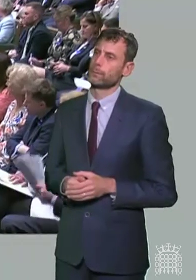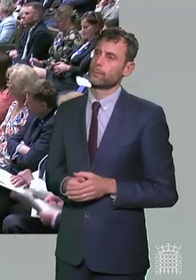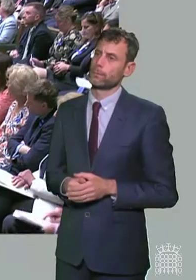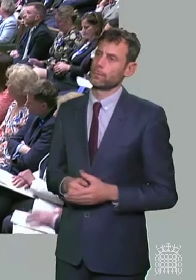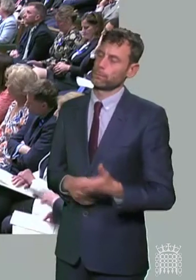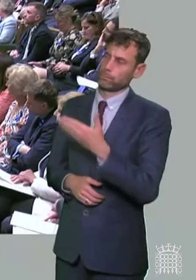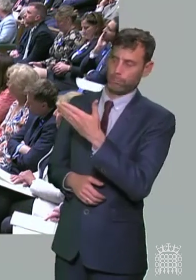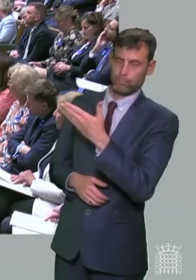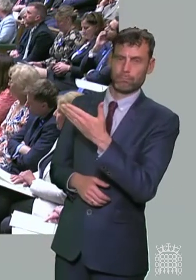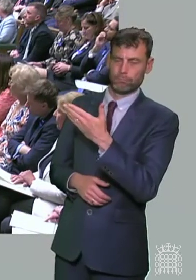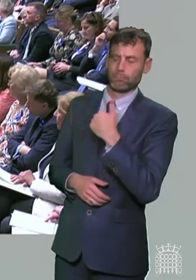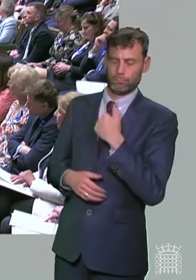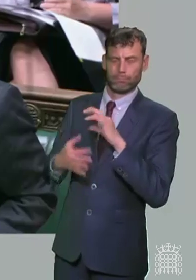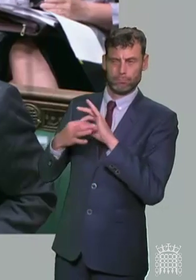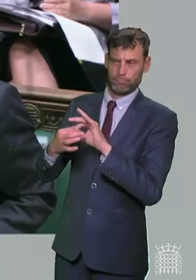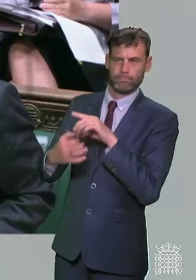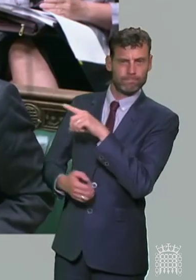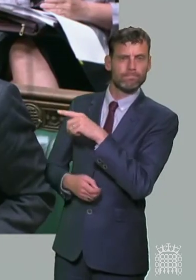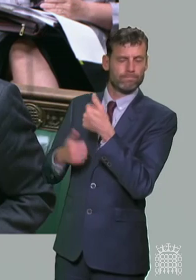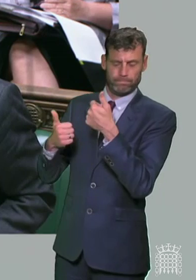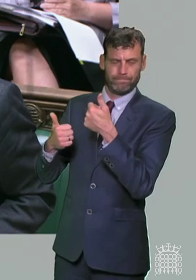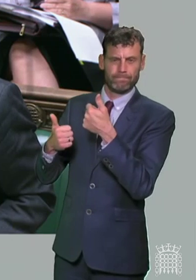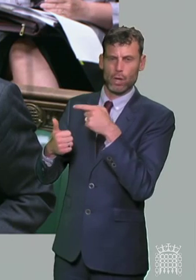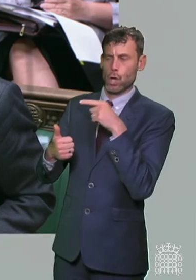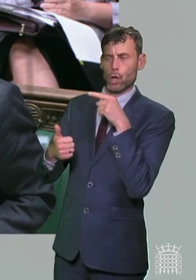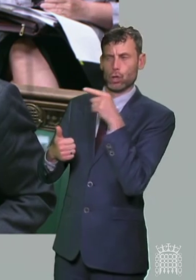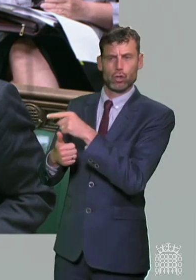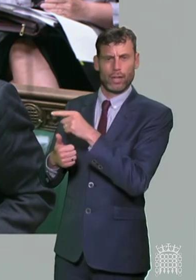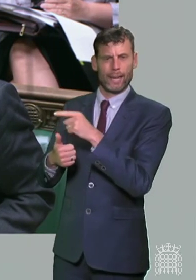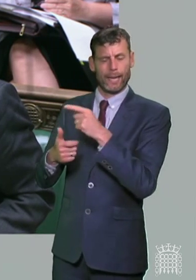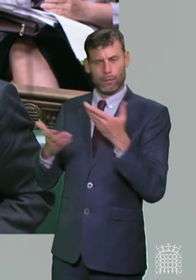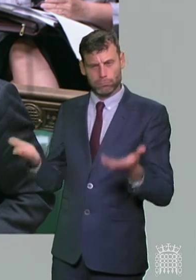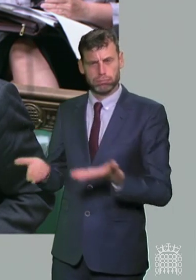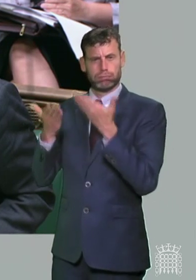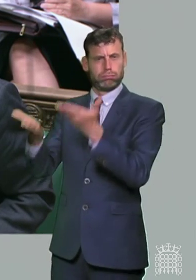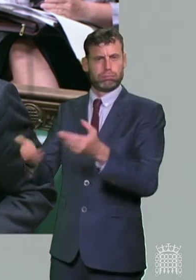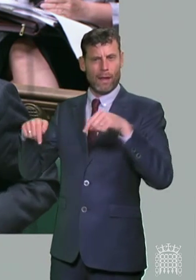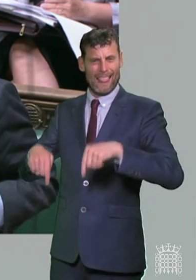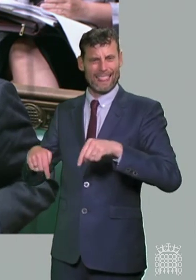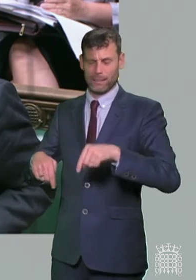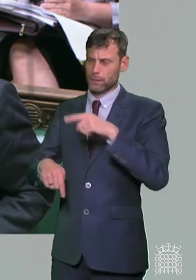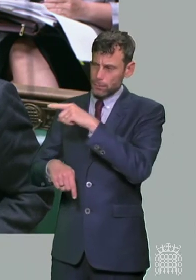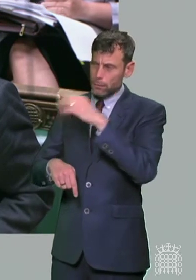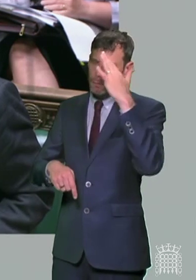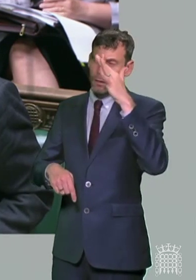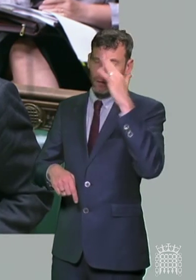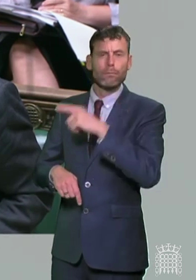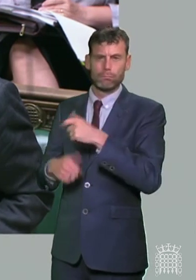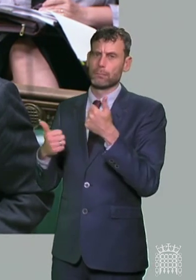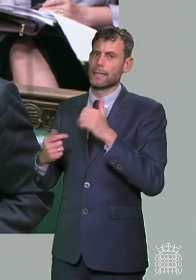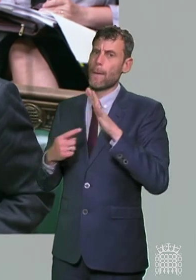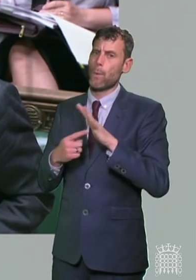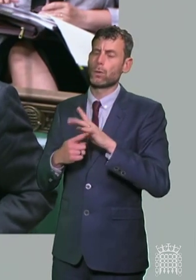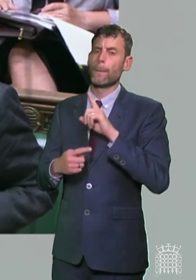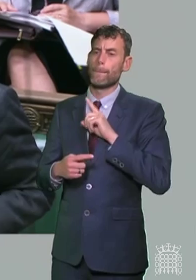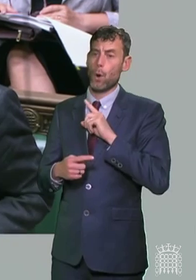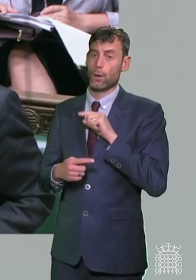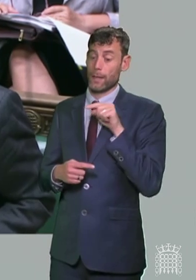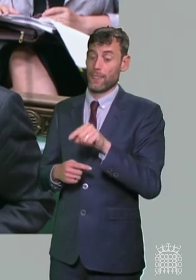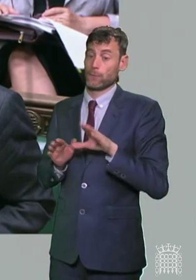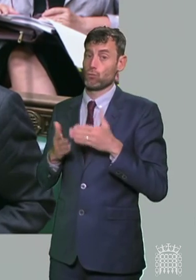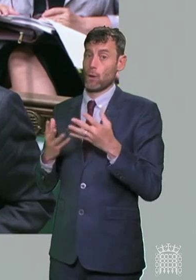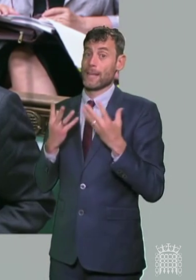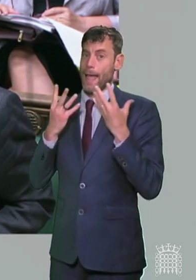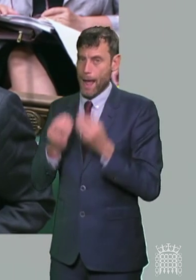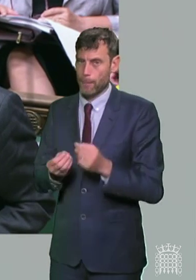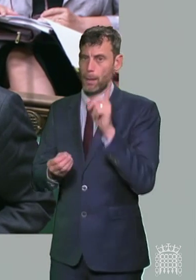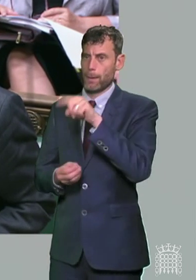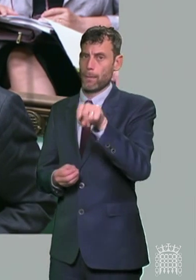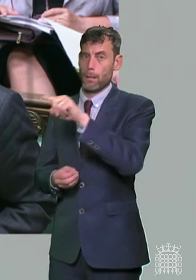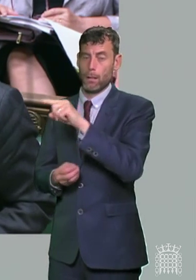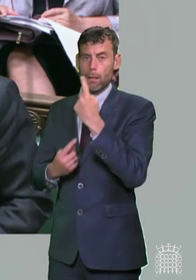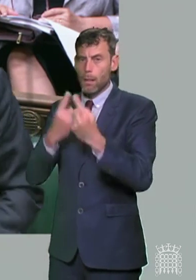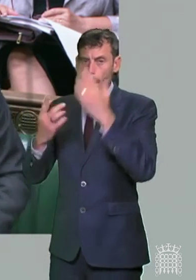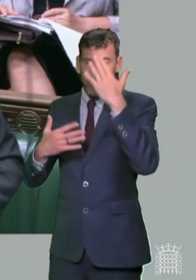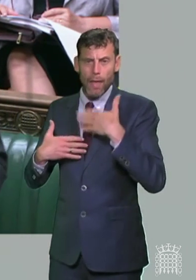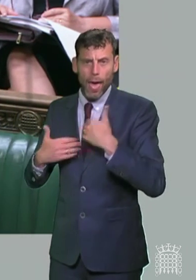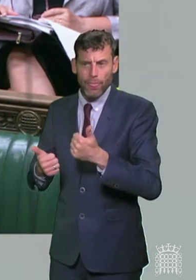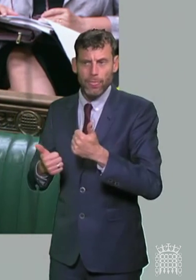My honourable Friend is absolutely right to champion this type of approach, which makes a real difference to people’s lives and people suffering from mental health issues, helping them to find a route back into work.